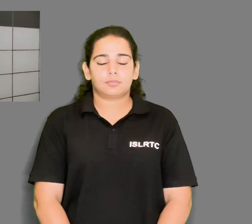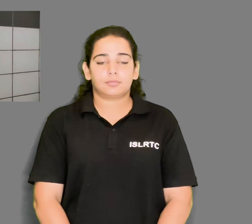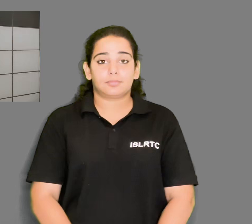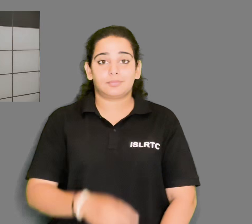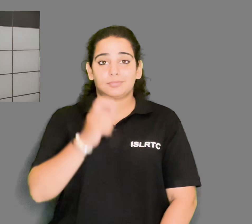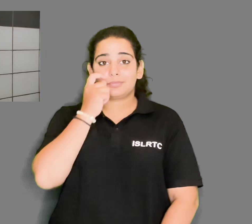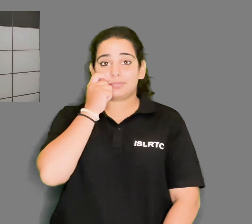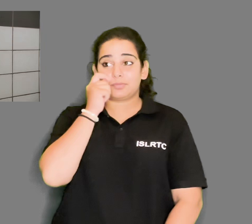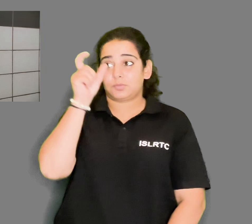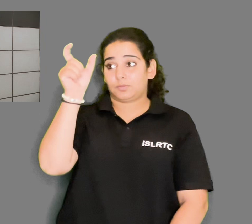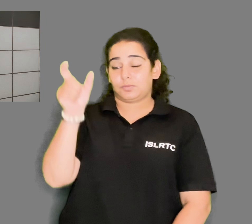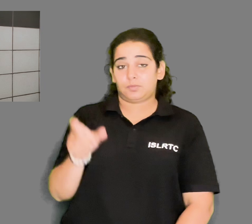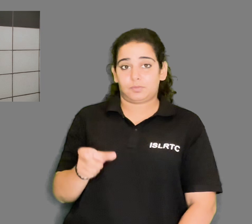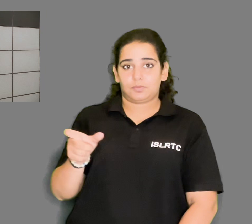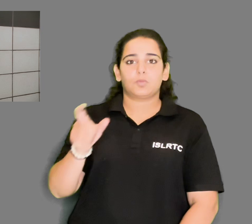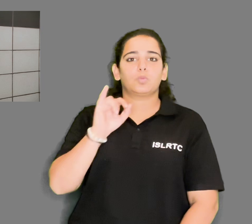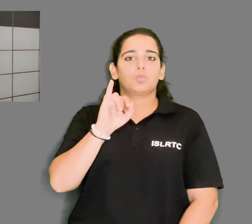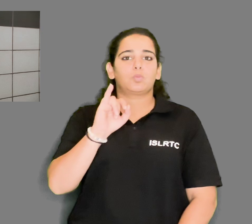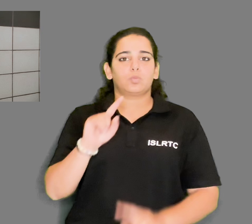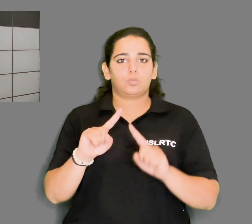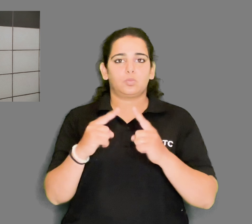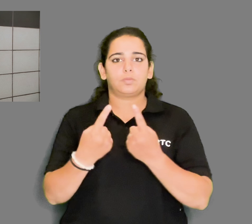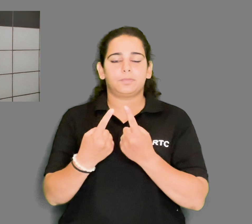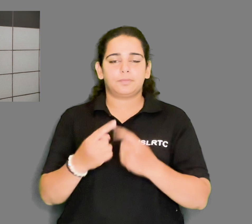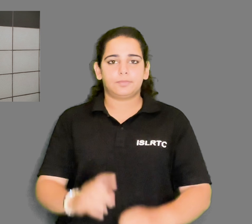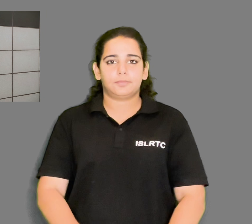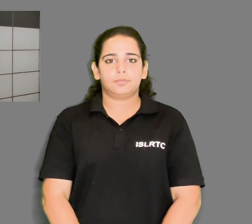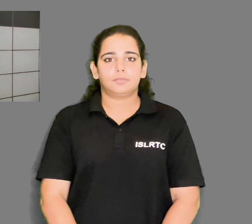Male Toilet